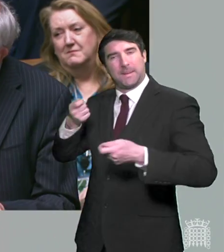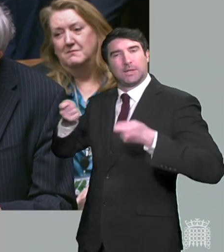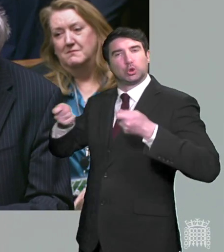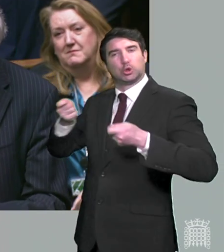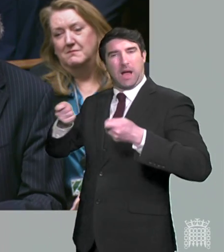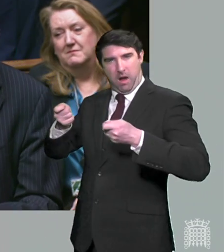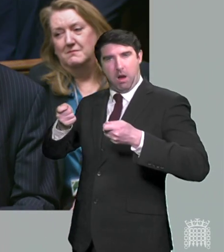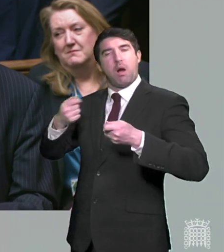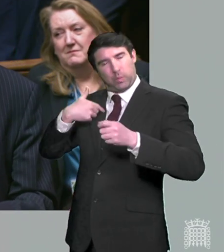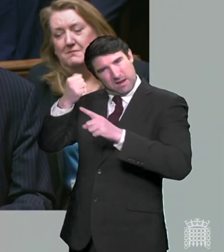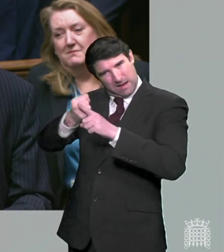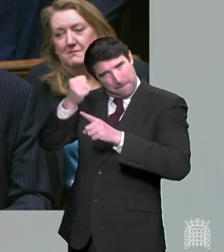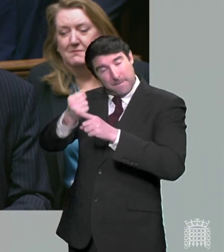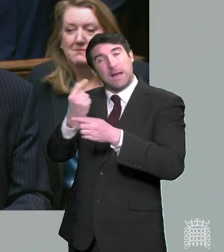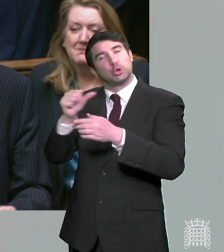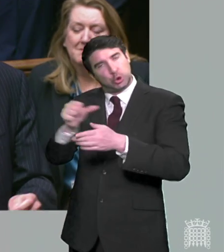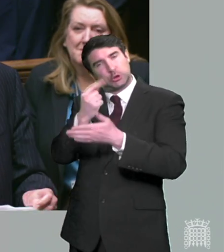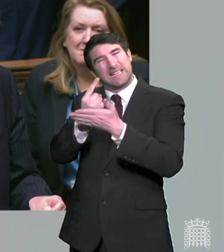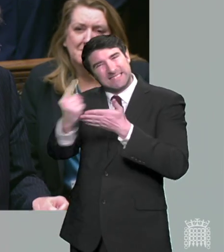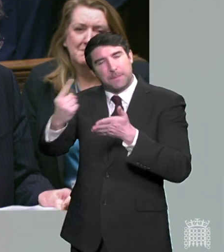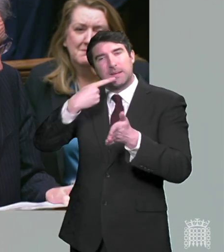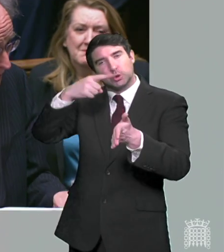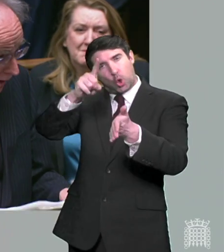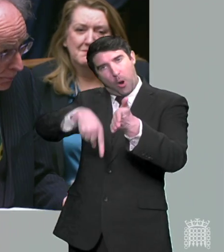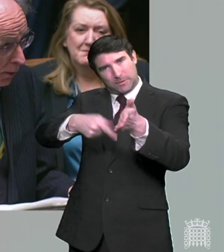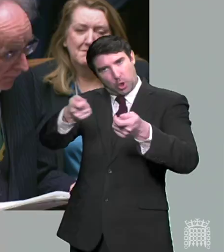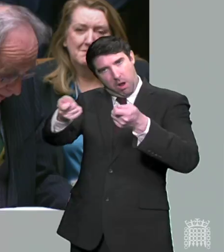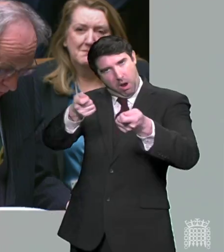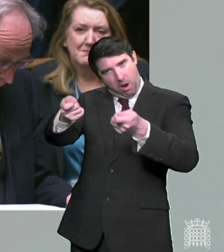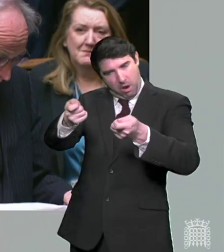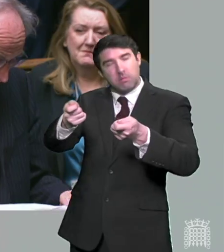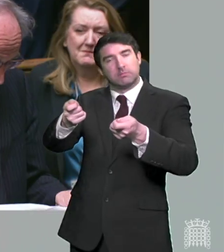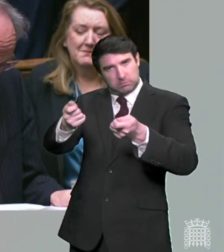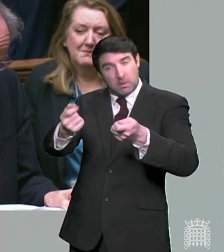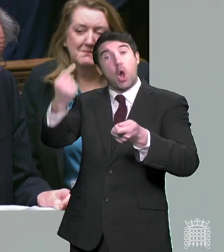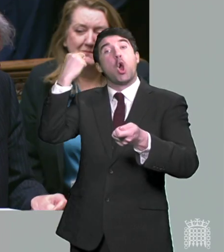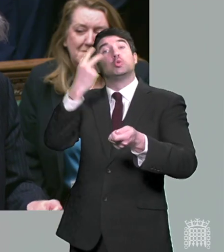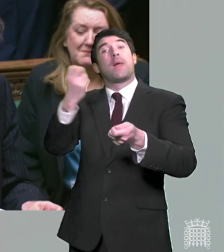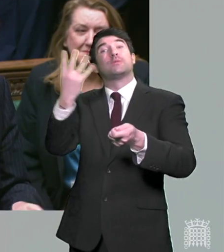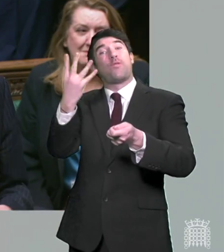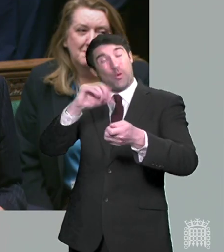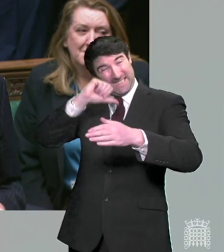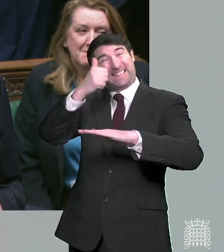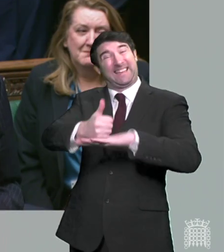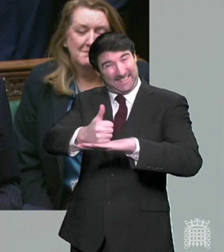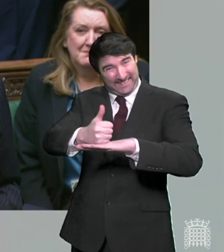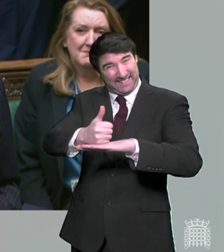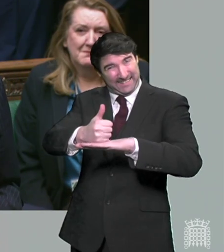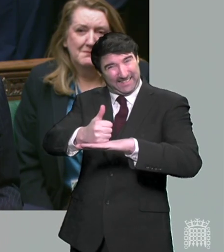One was appointed in 2014, but since April last year we have not had one.